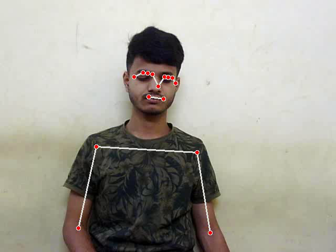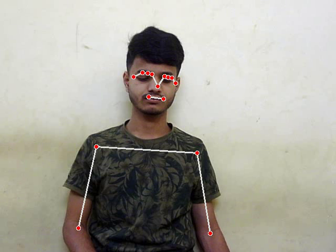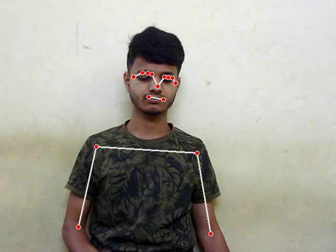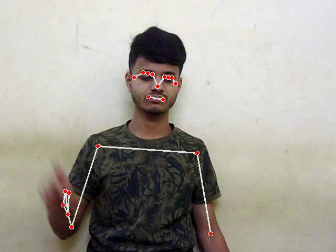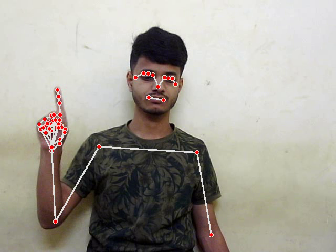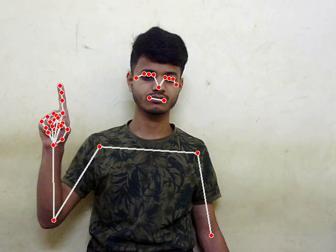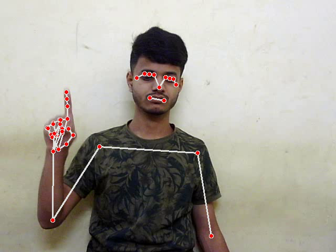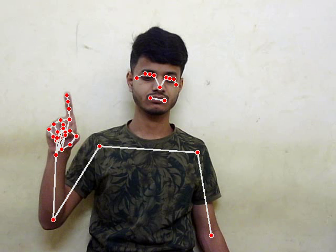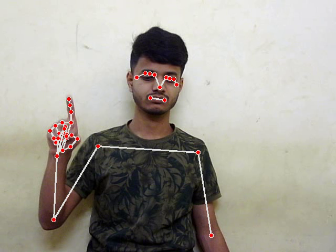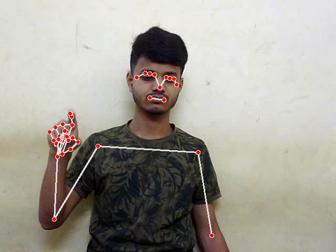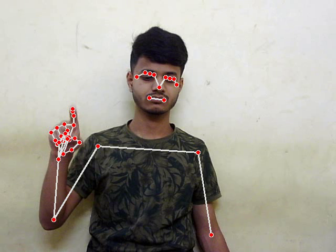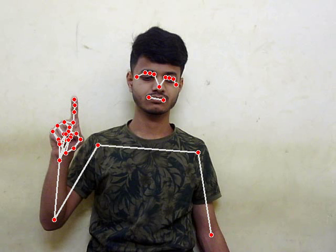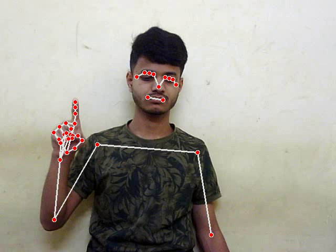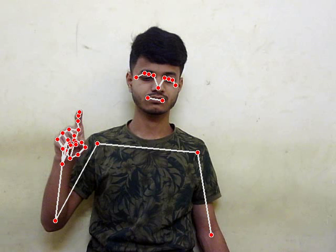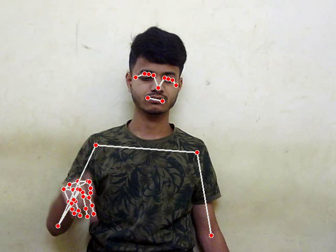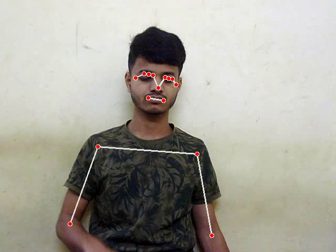need